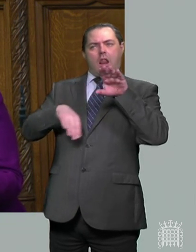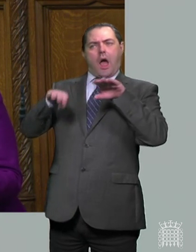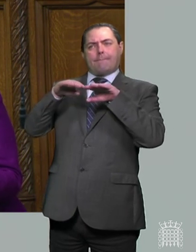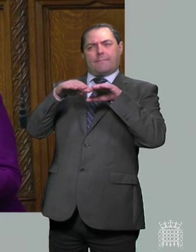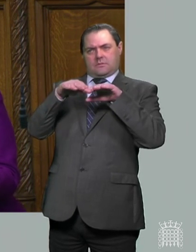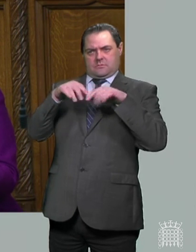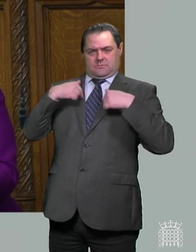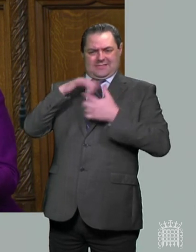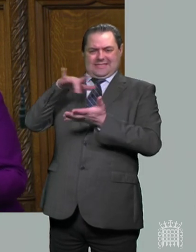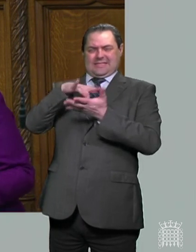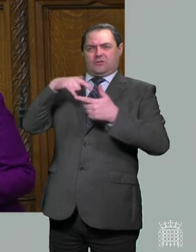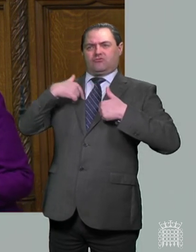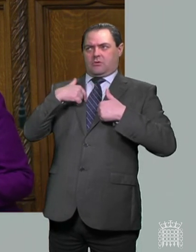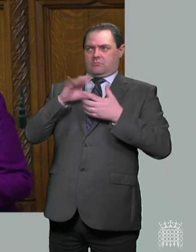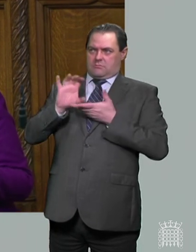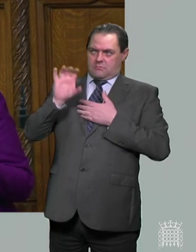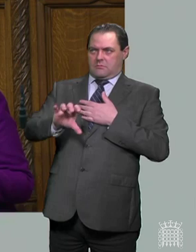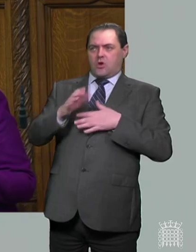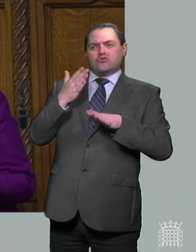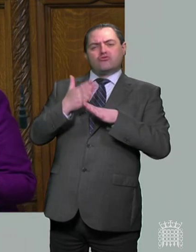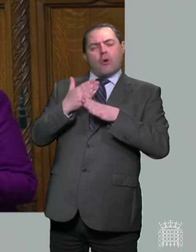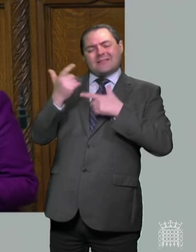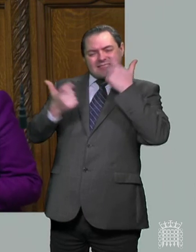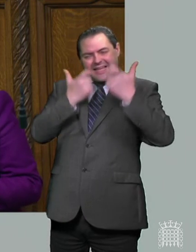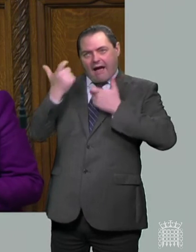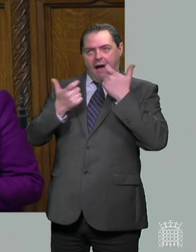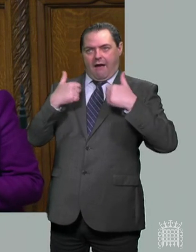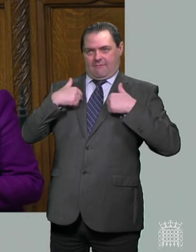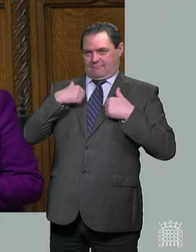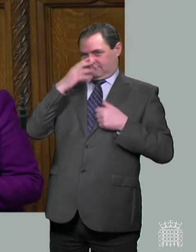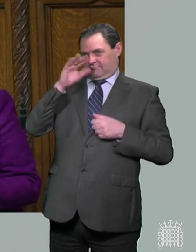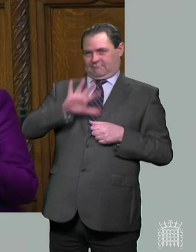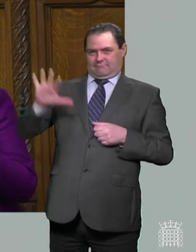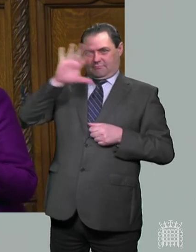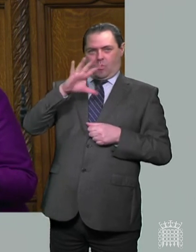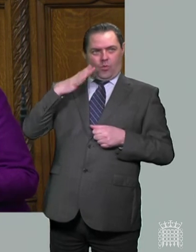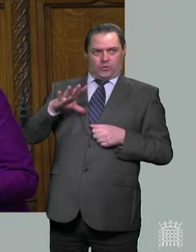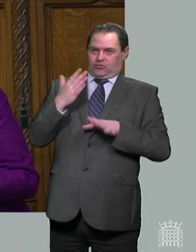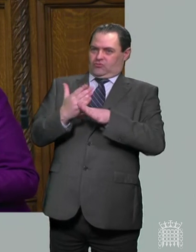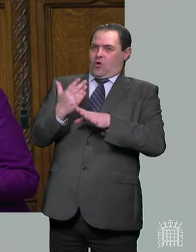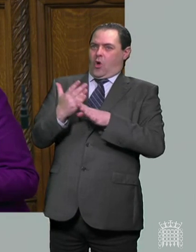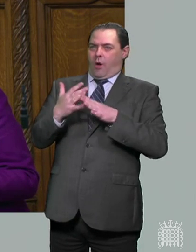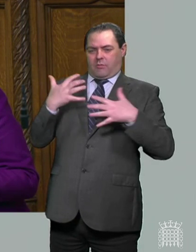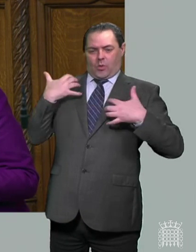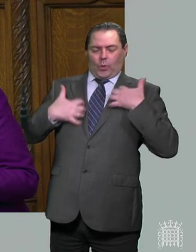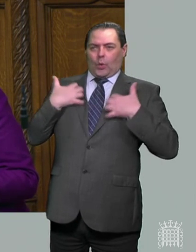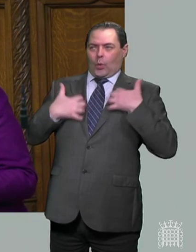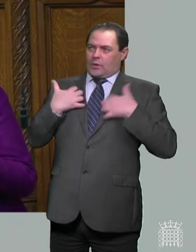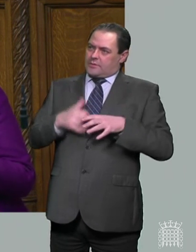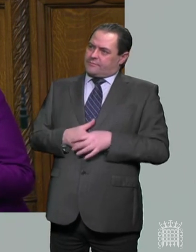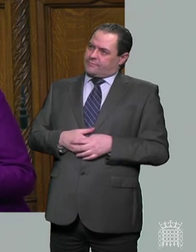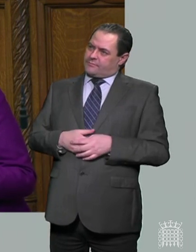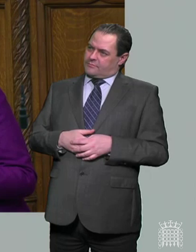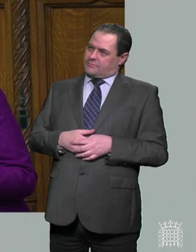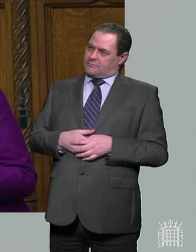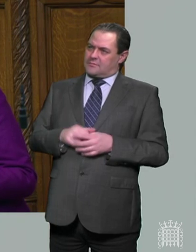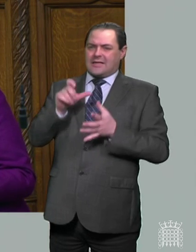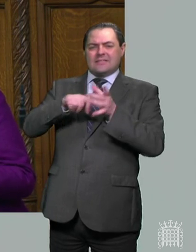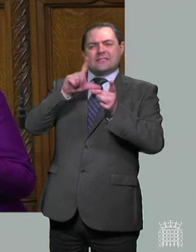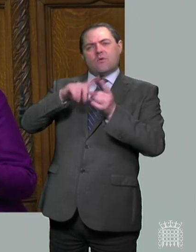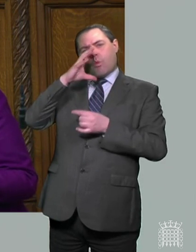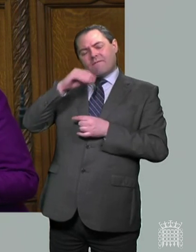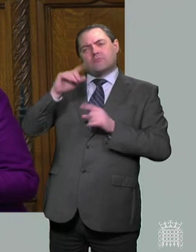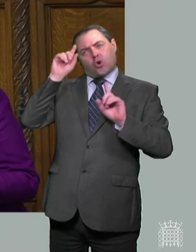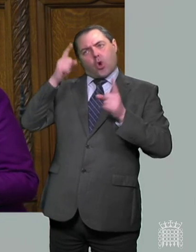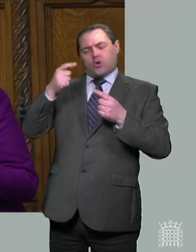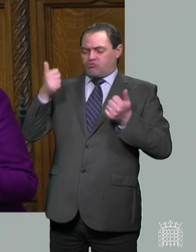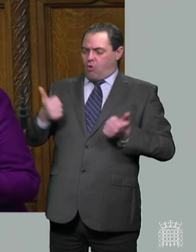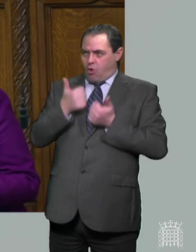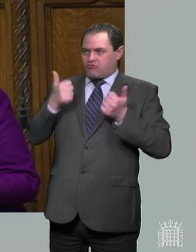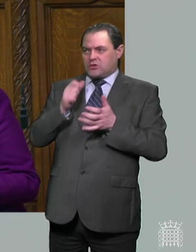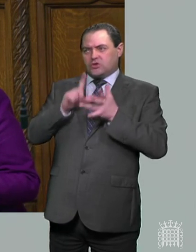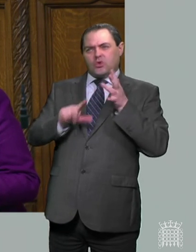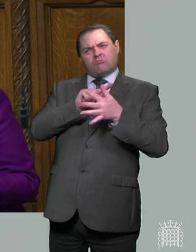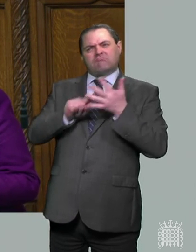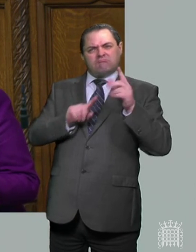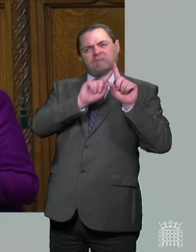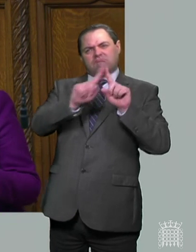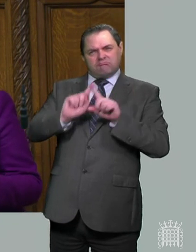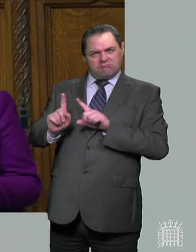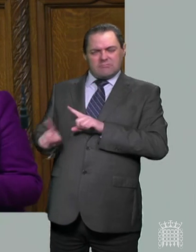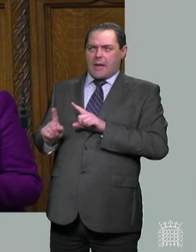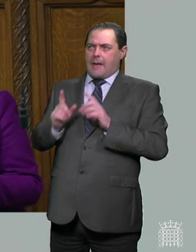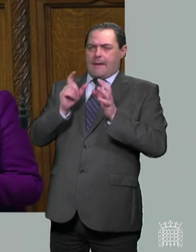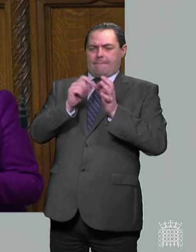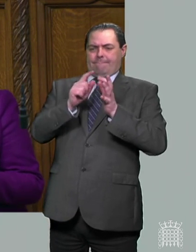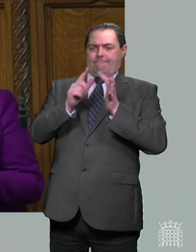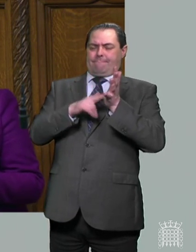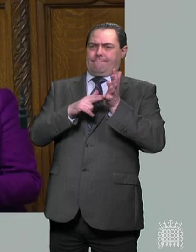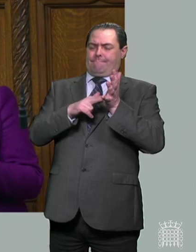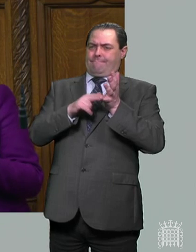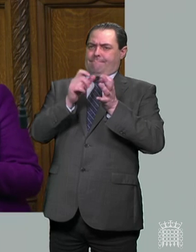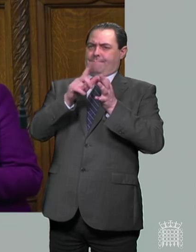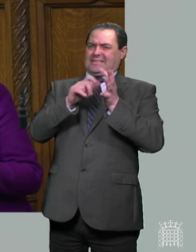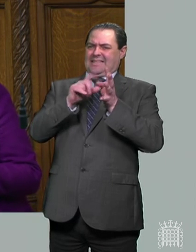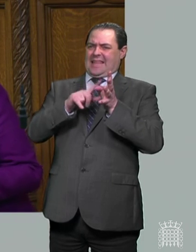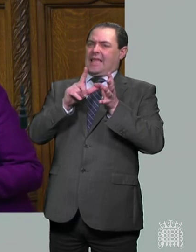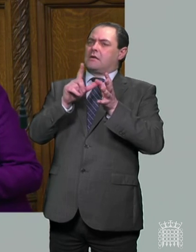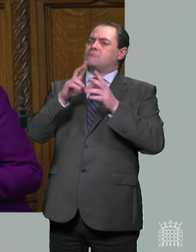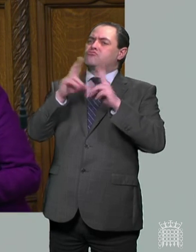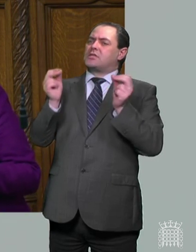Getting jobseekers of all ages the skills they need to get into work will be vital to levelling up in Wolverhampton, and the City of Wolverhampton College is already doing this at its brand-new facility at Bentley Bridge, in my constituency.